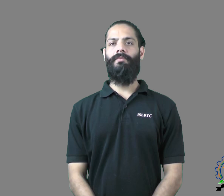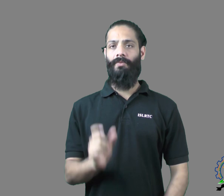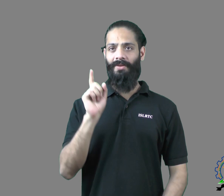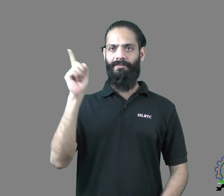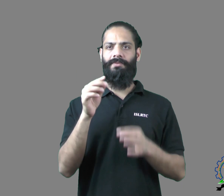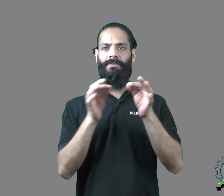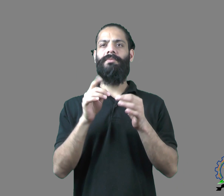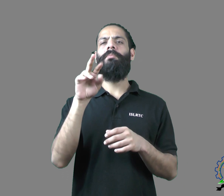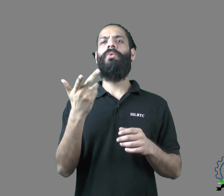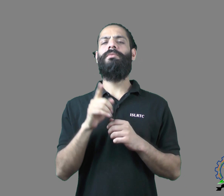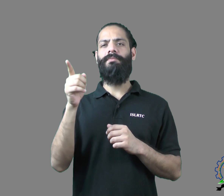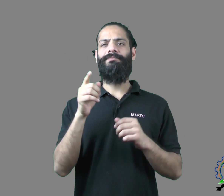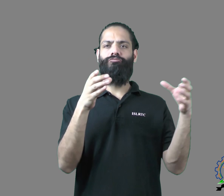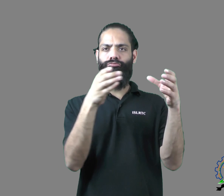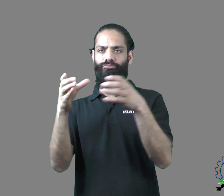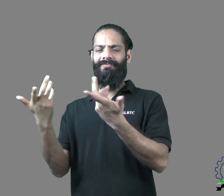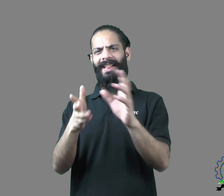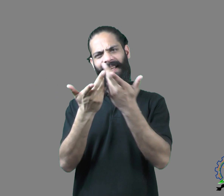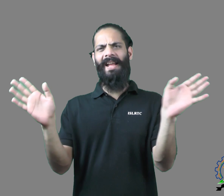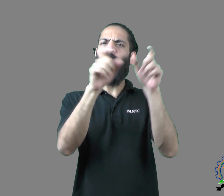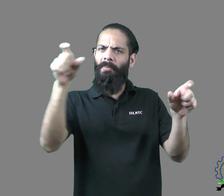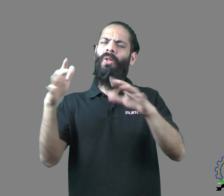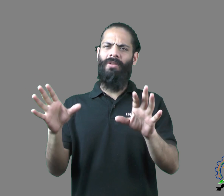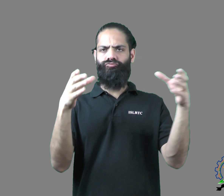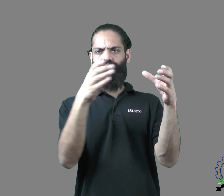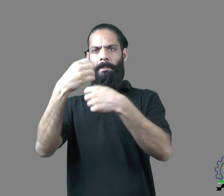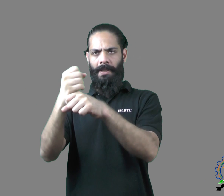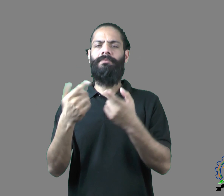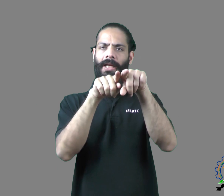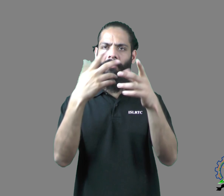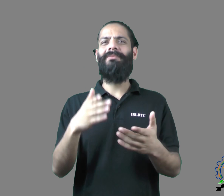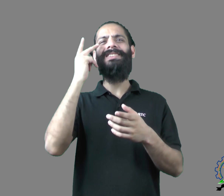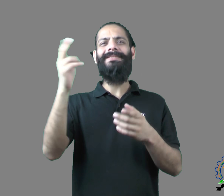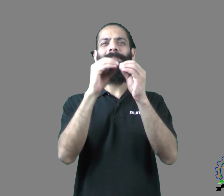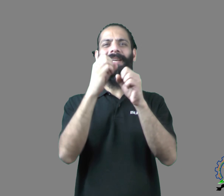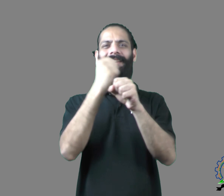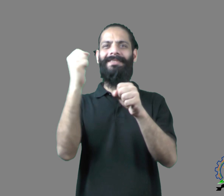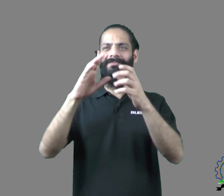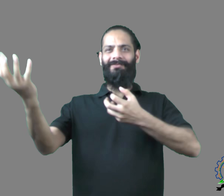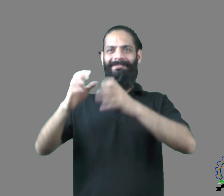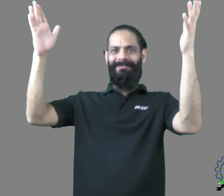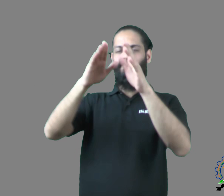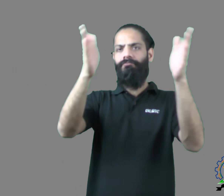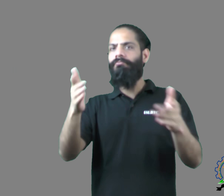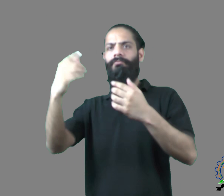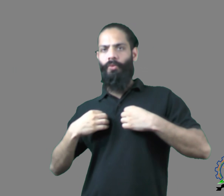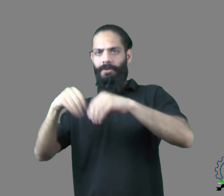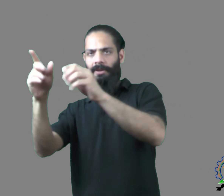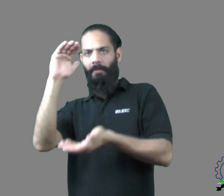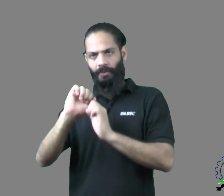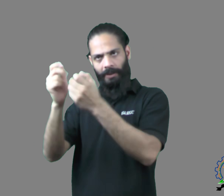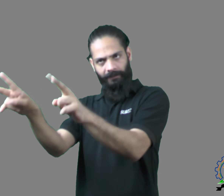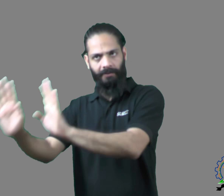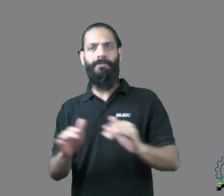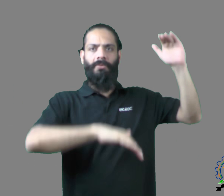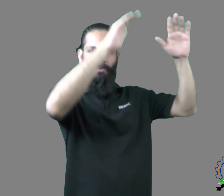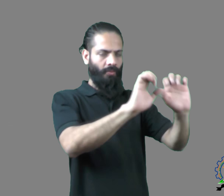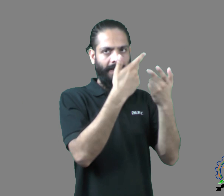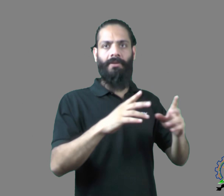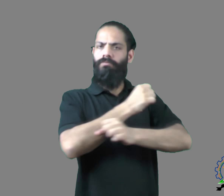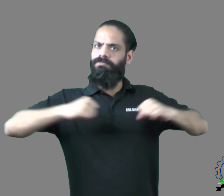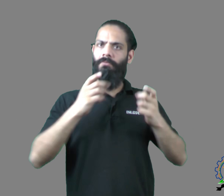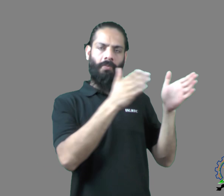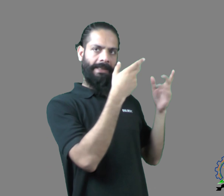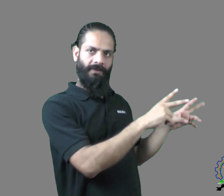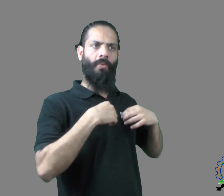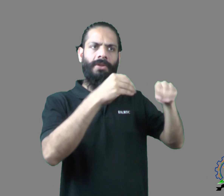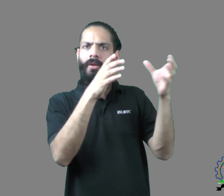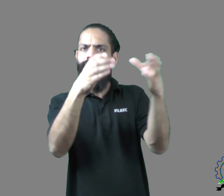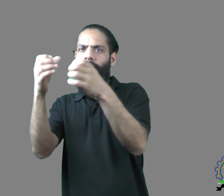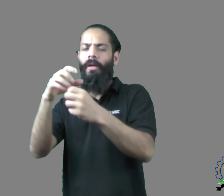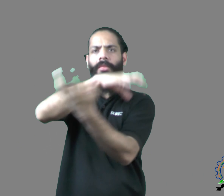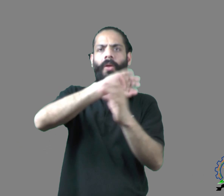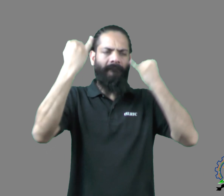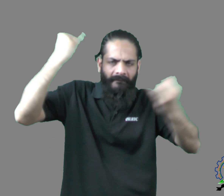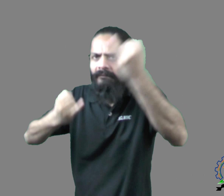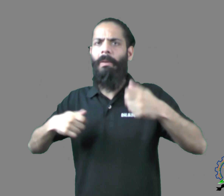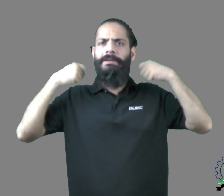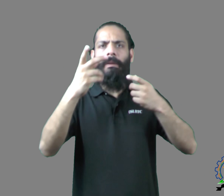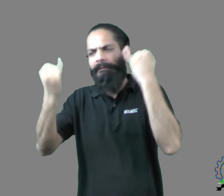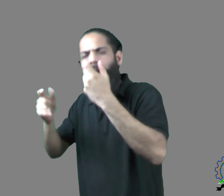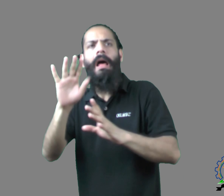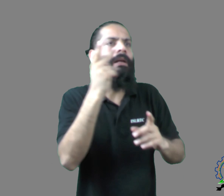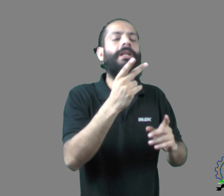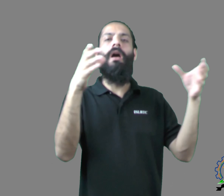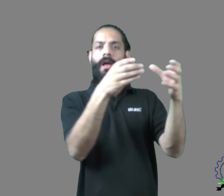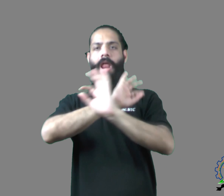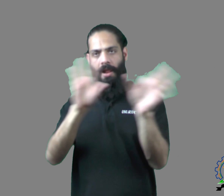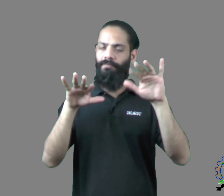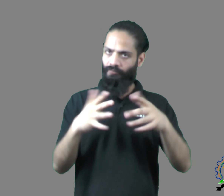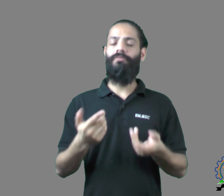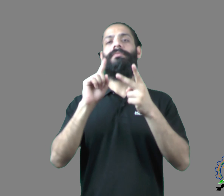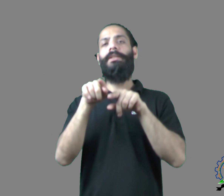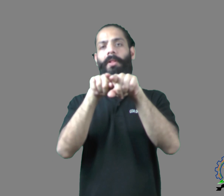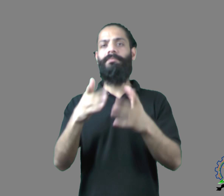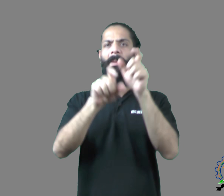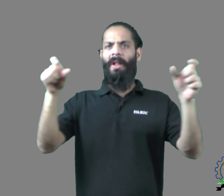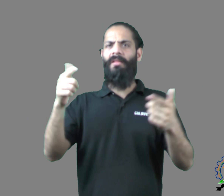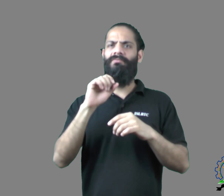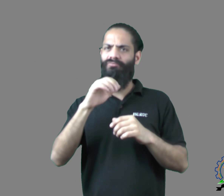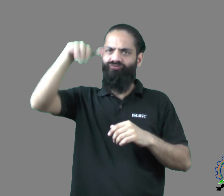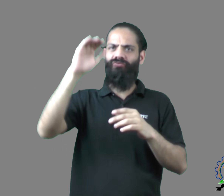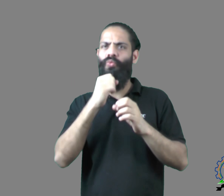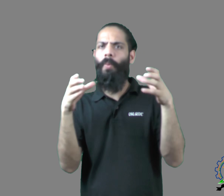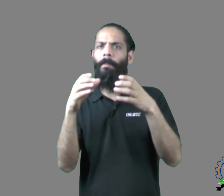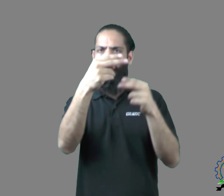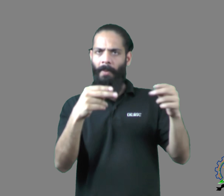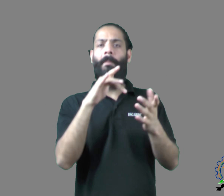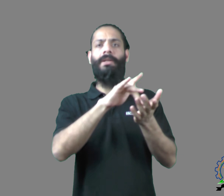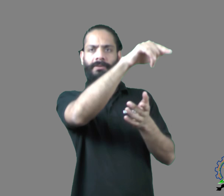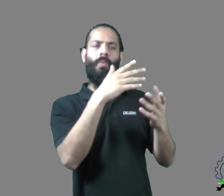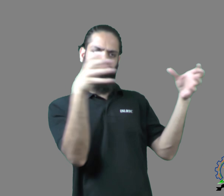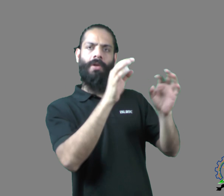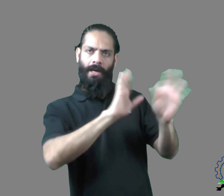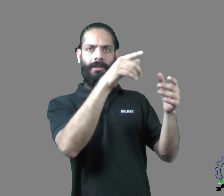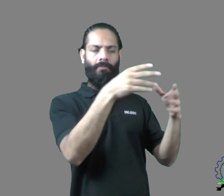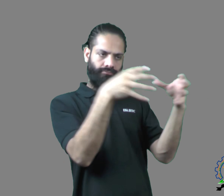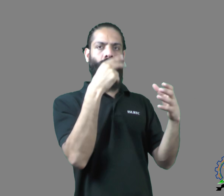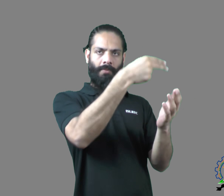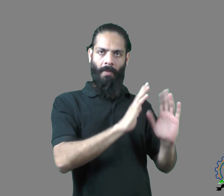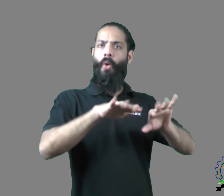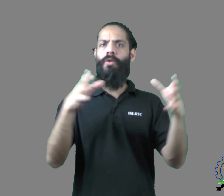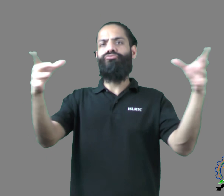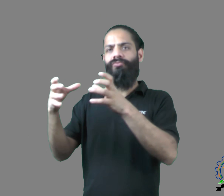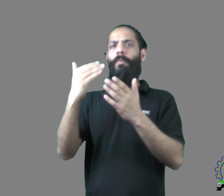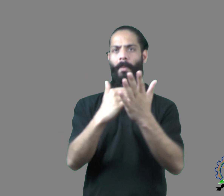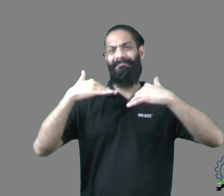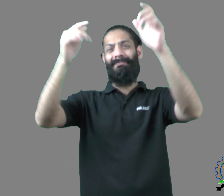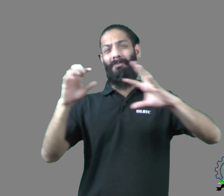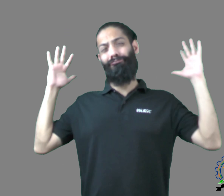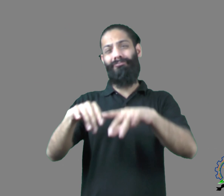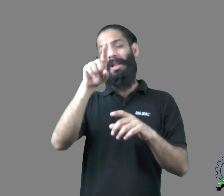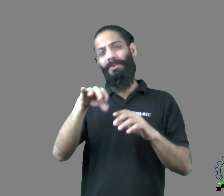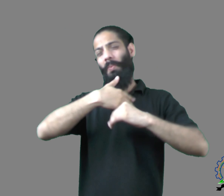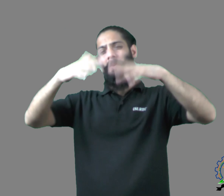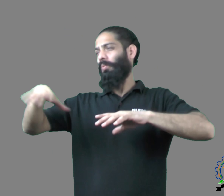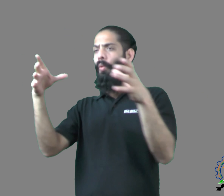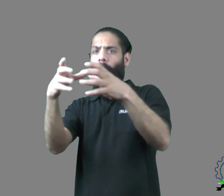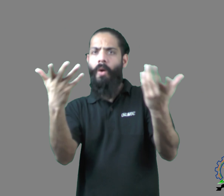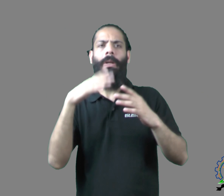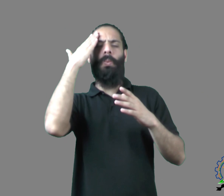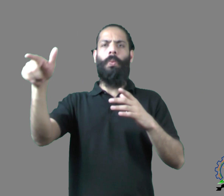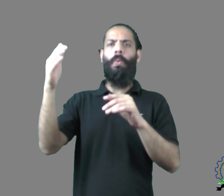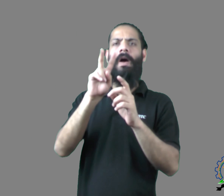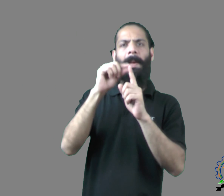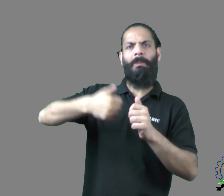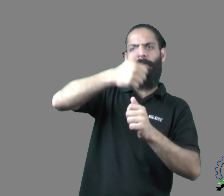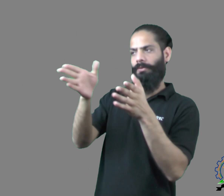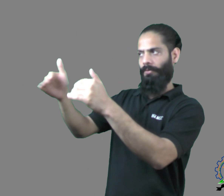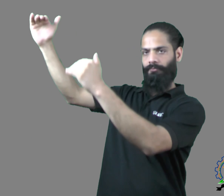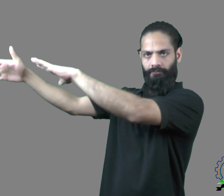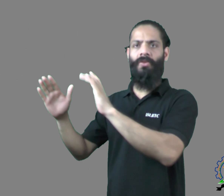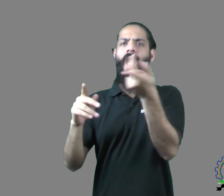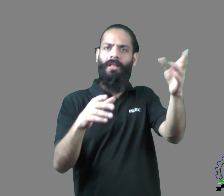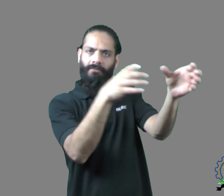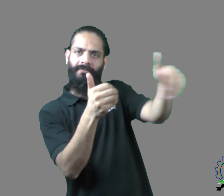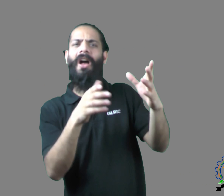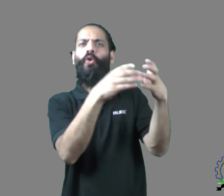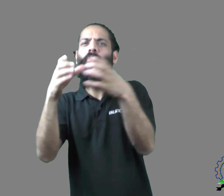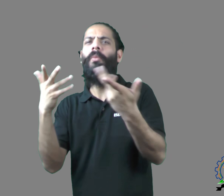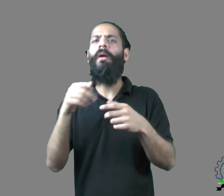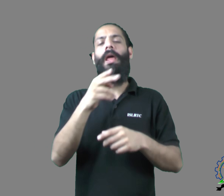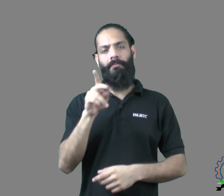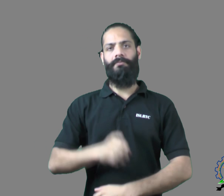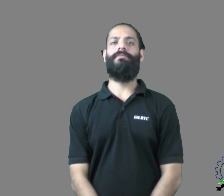Classification